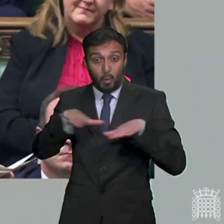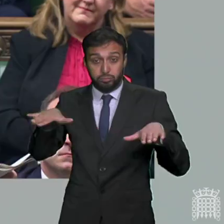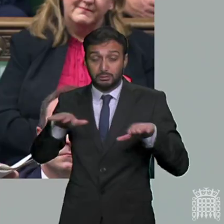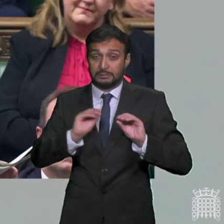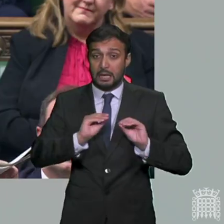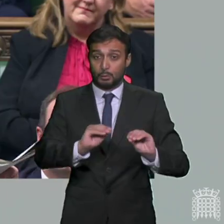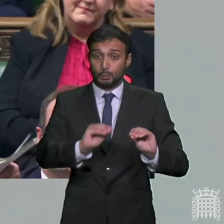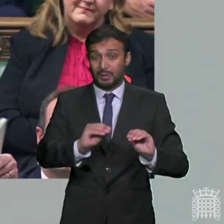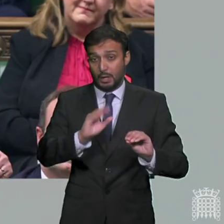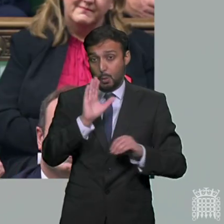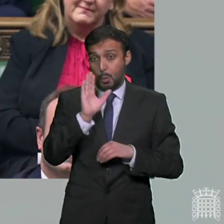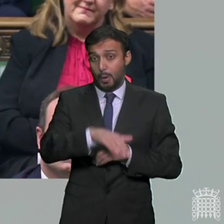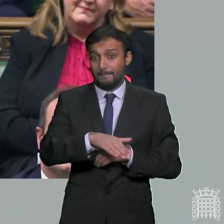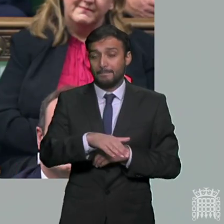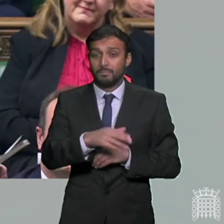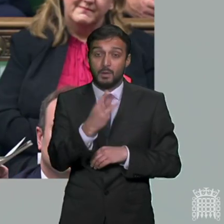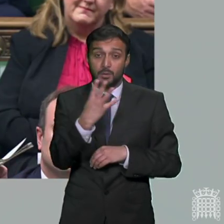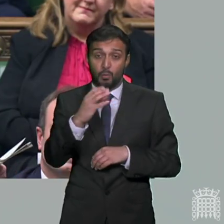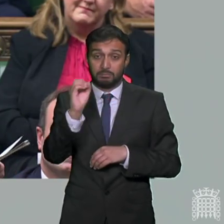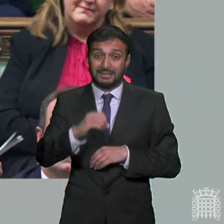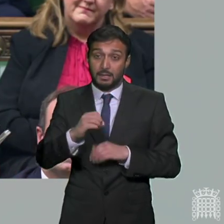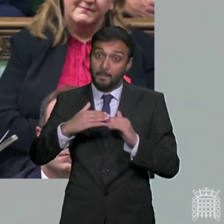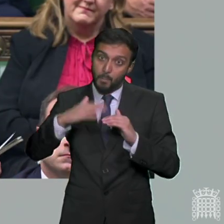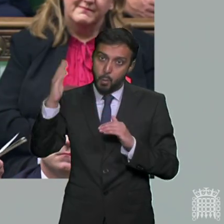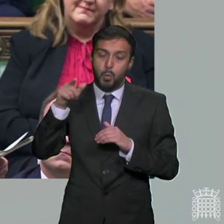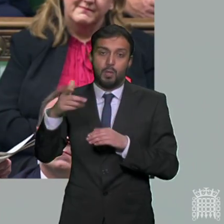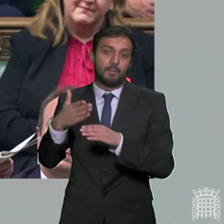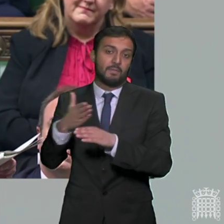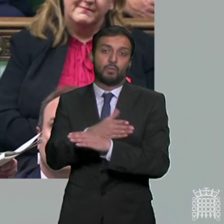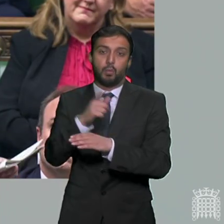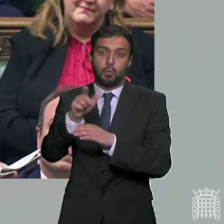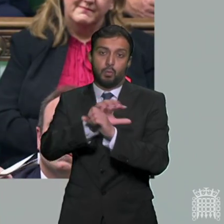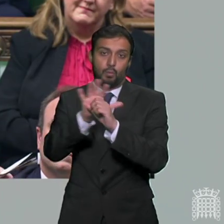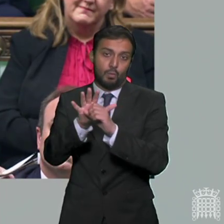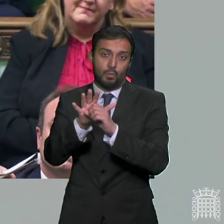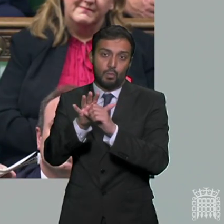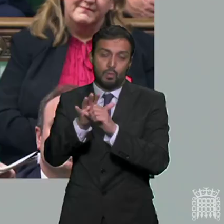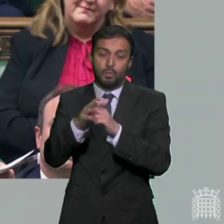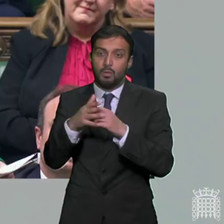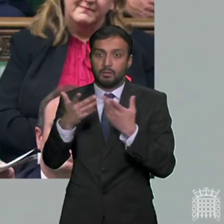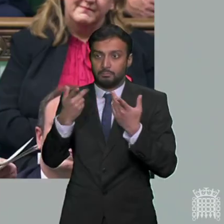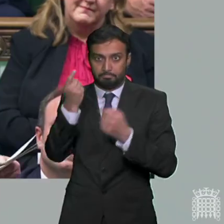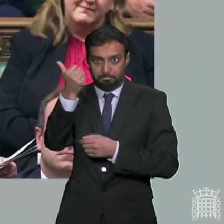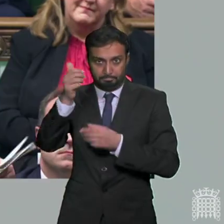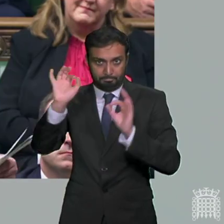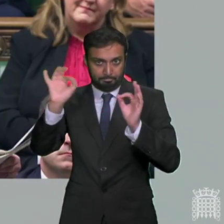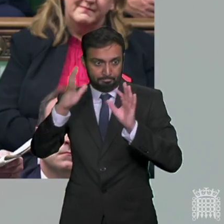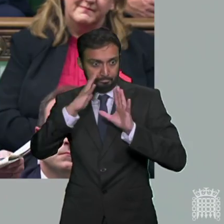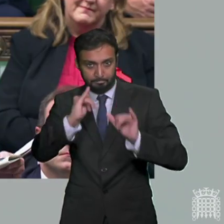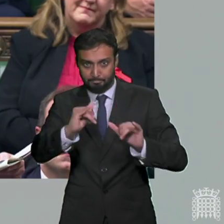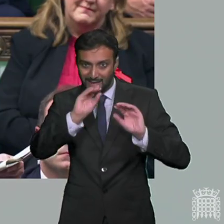which is 34% higher than before the pandemic, with little if any monitoring of their educational welfare.